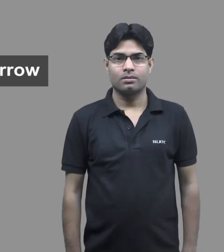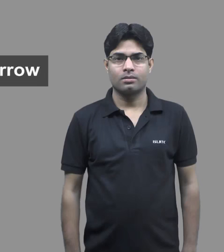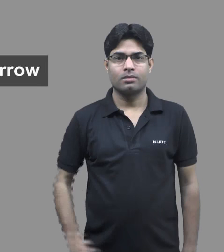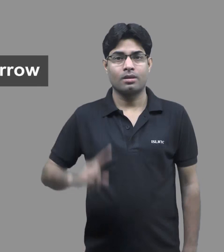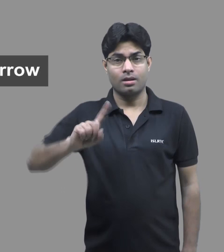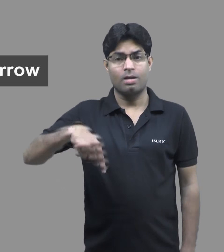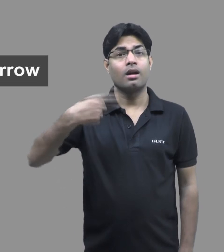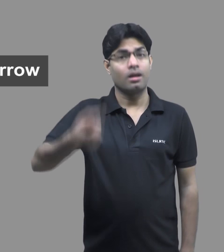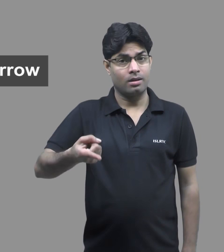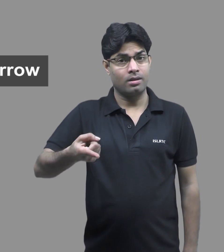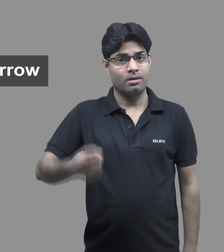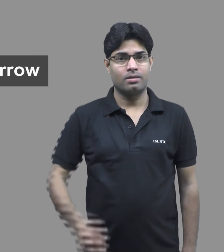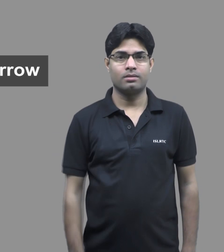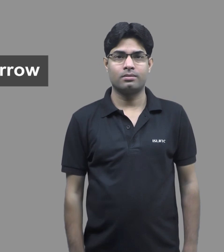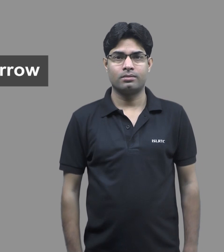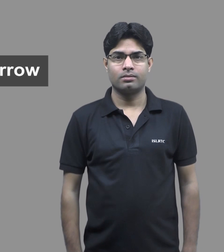Tomorrow